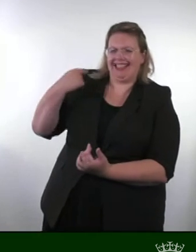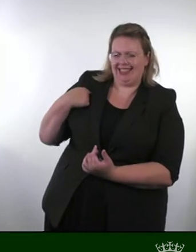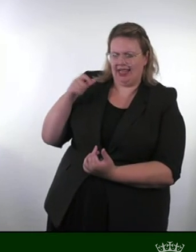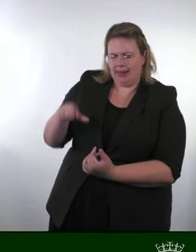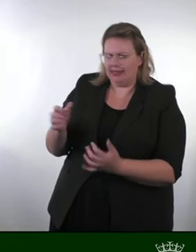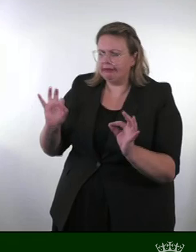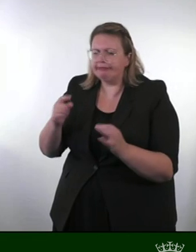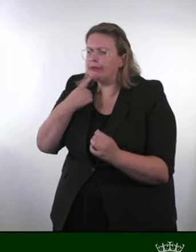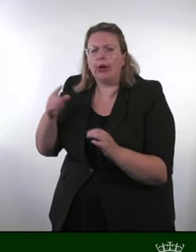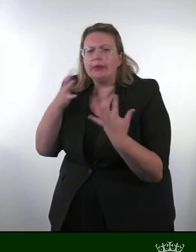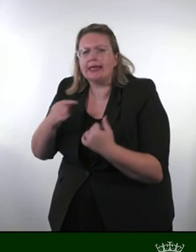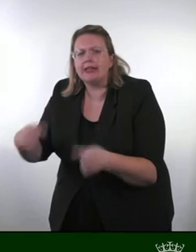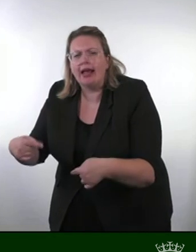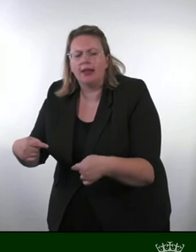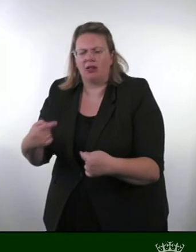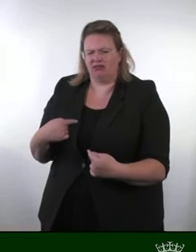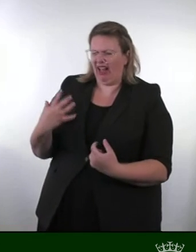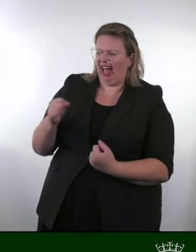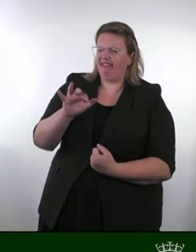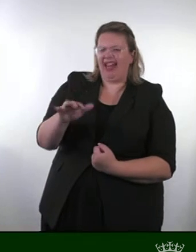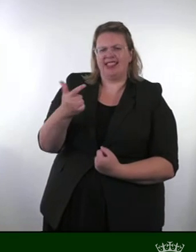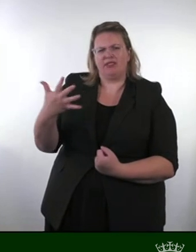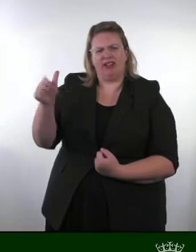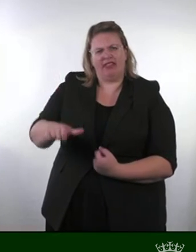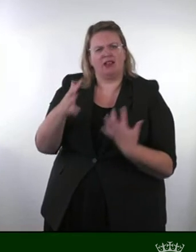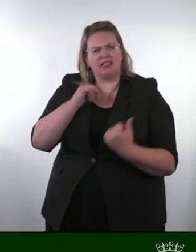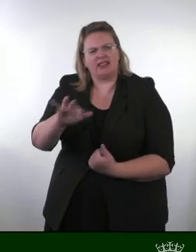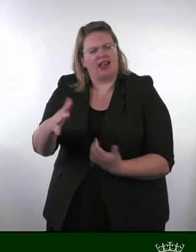Why yesterday were people being told that there is no capacity?